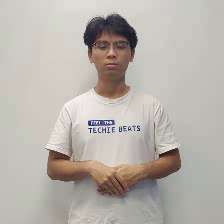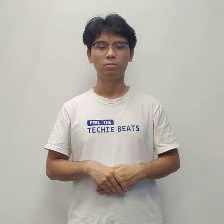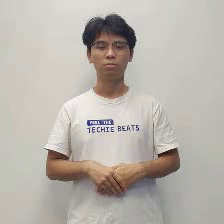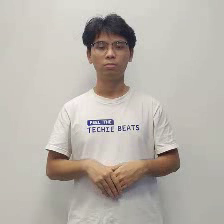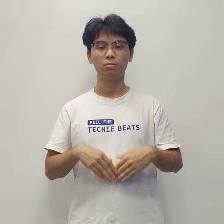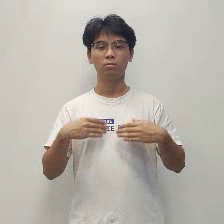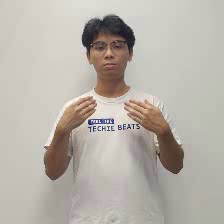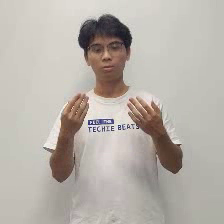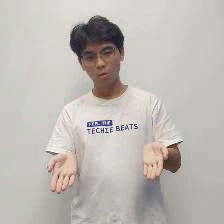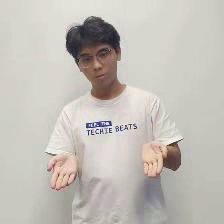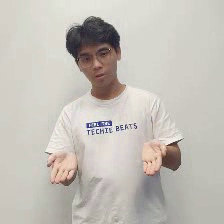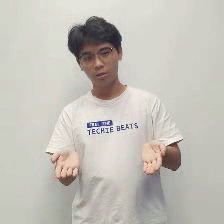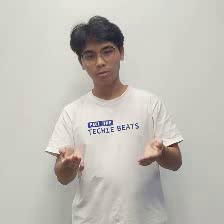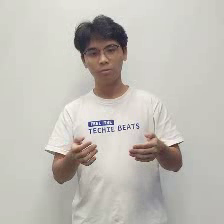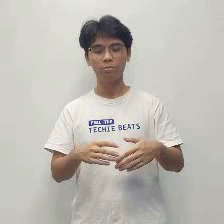Hôm nay